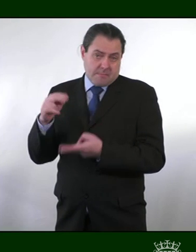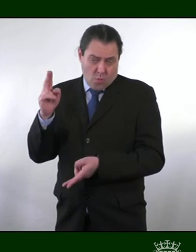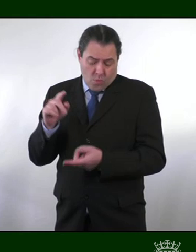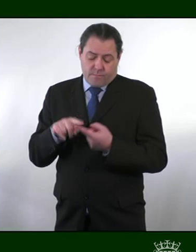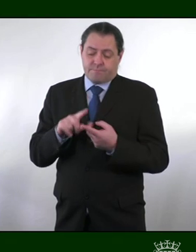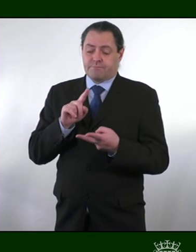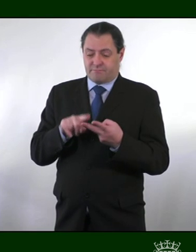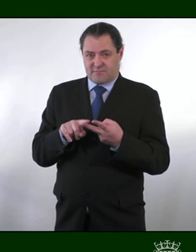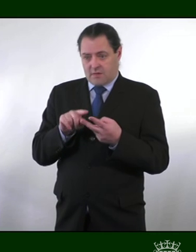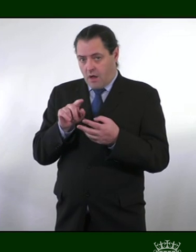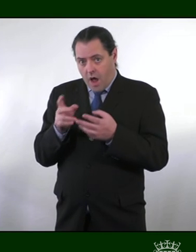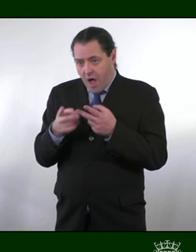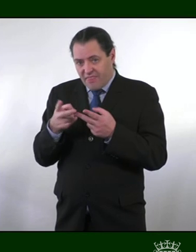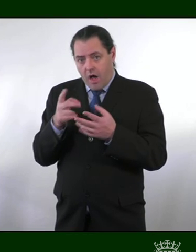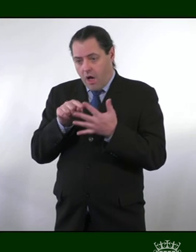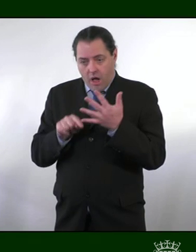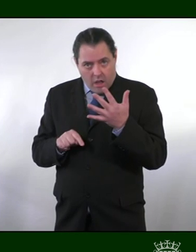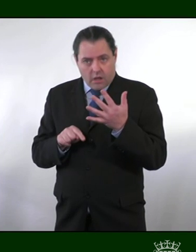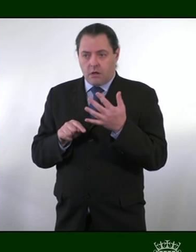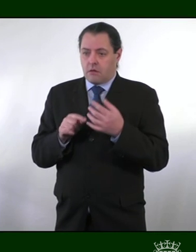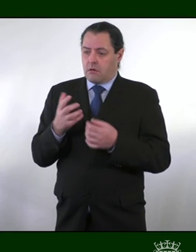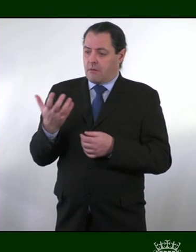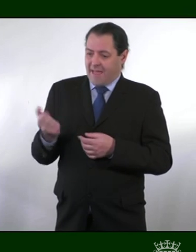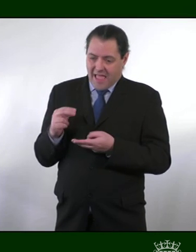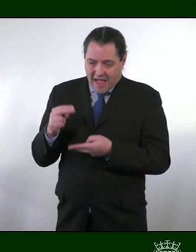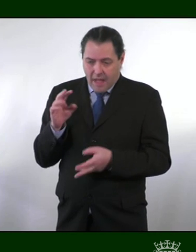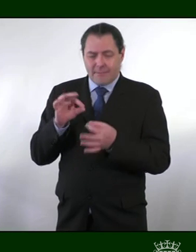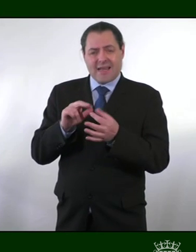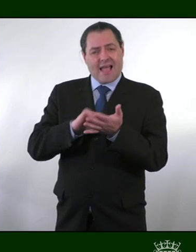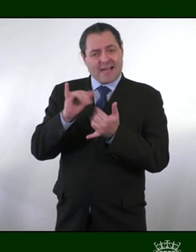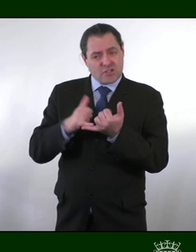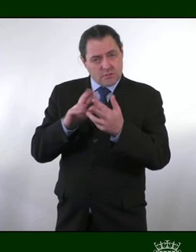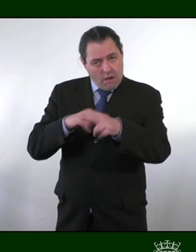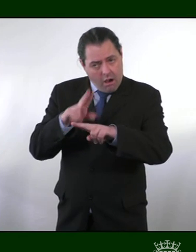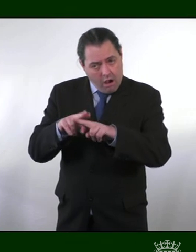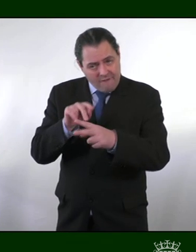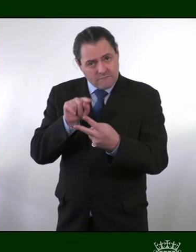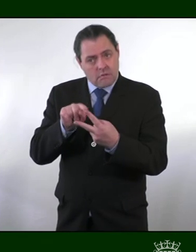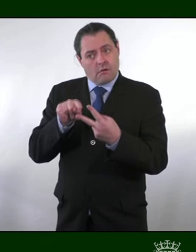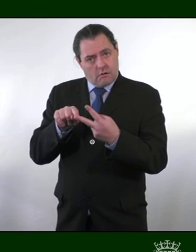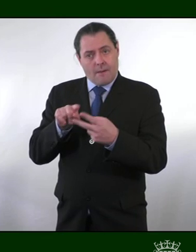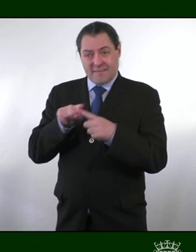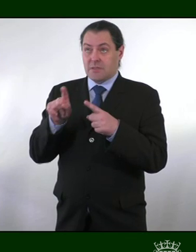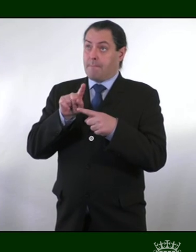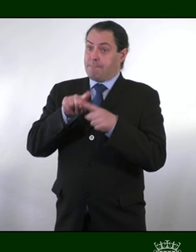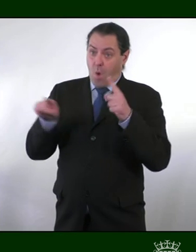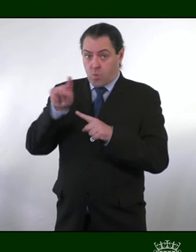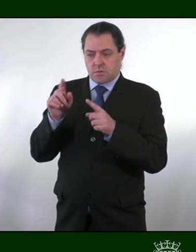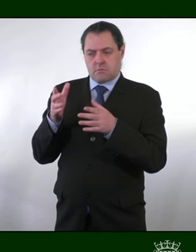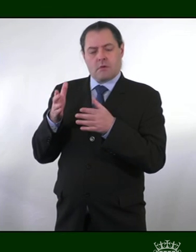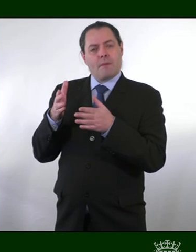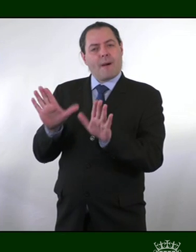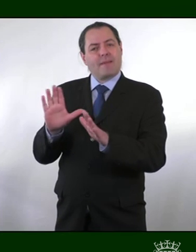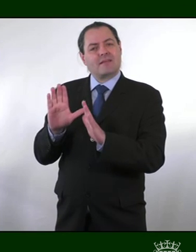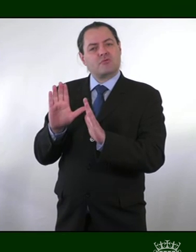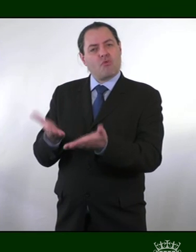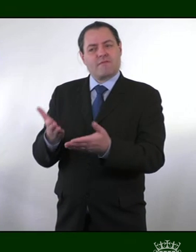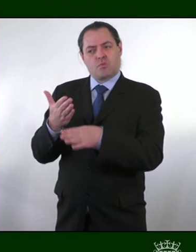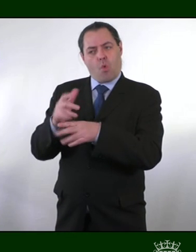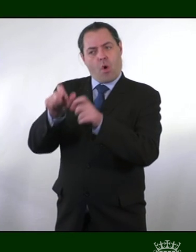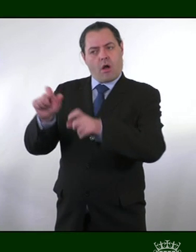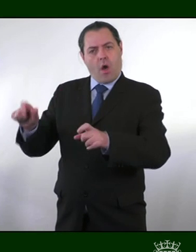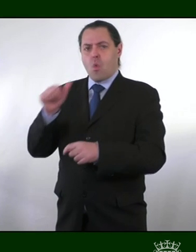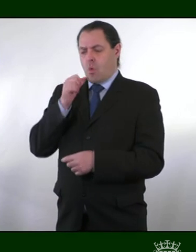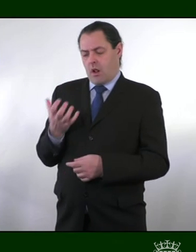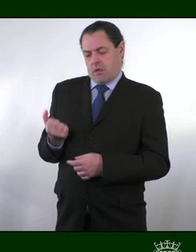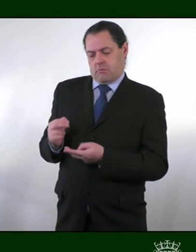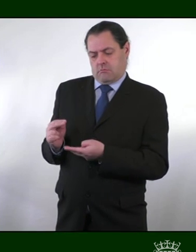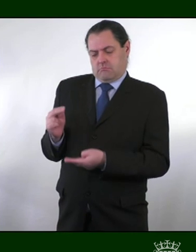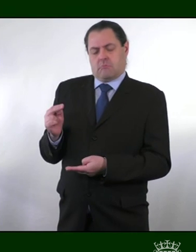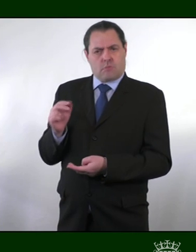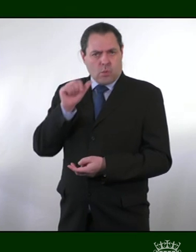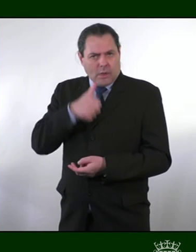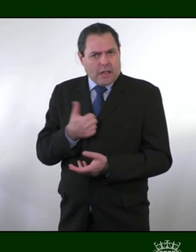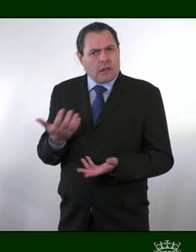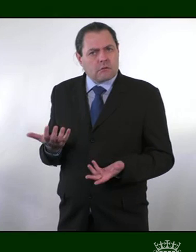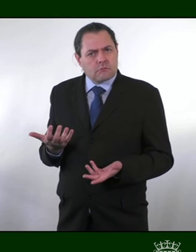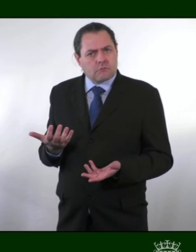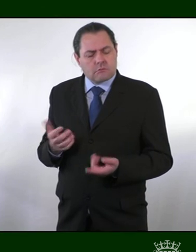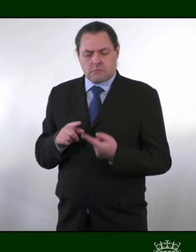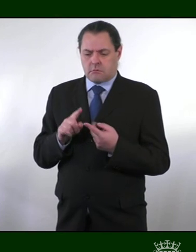Taken together with all the other things we have done, including giving a pay rise for those who work in the NHS, this will mean that the majority of public sector workers will see an increase in their pay next year.